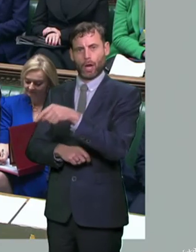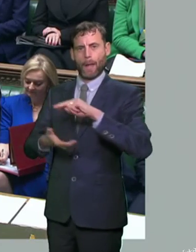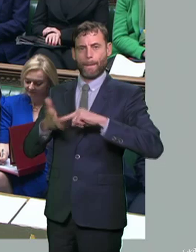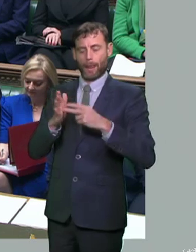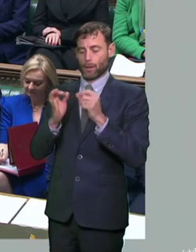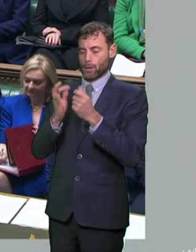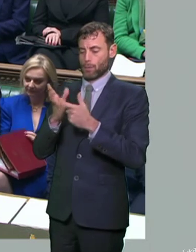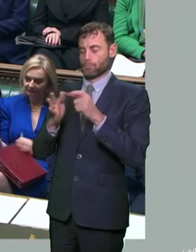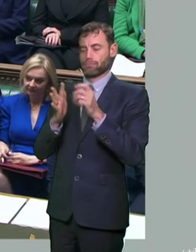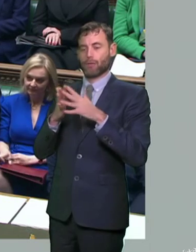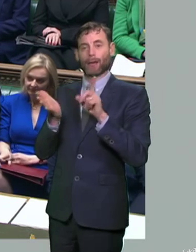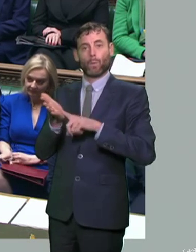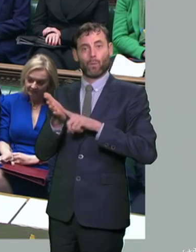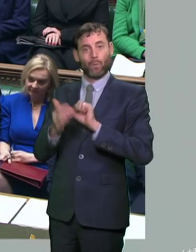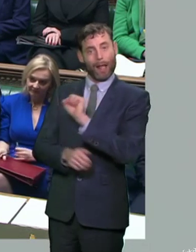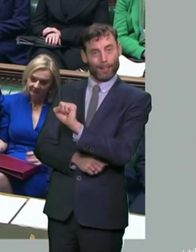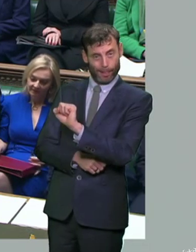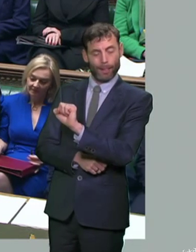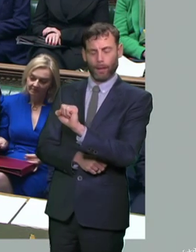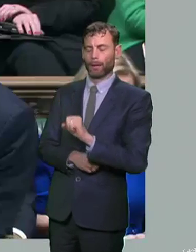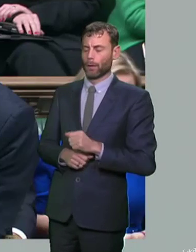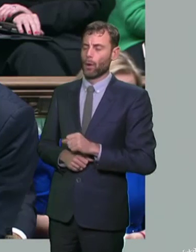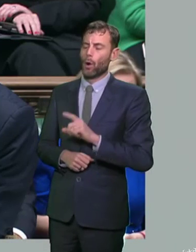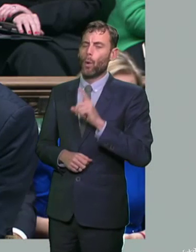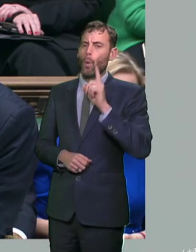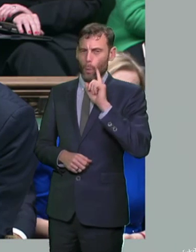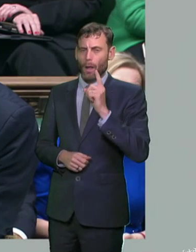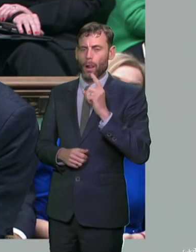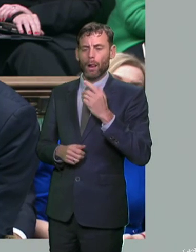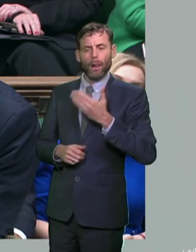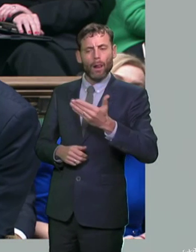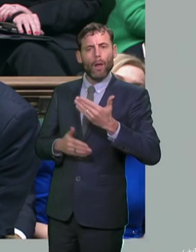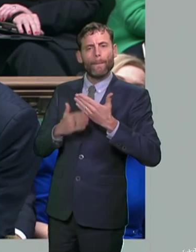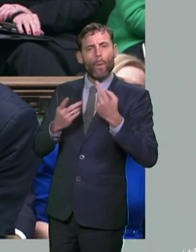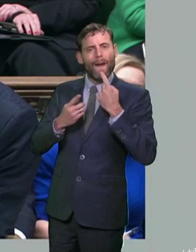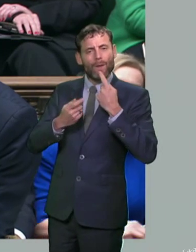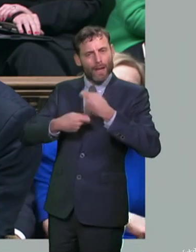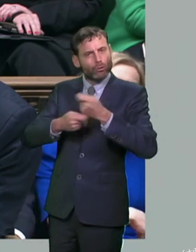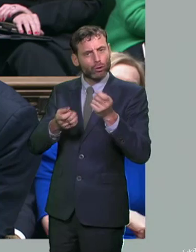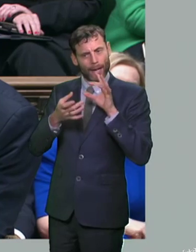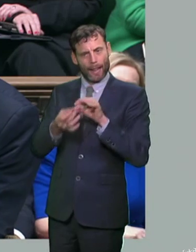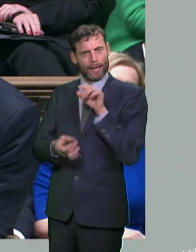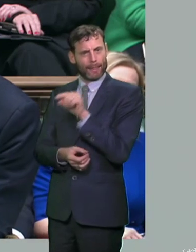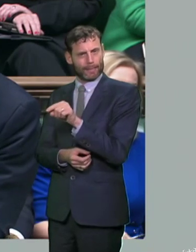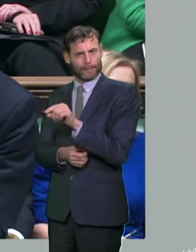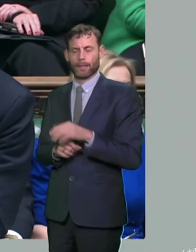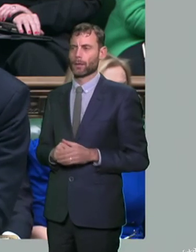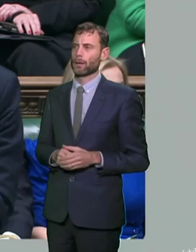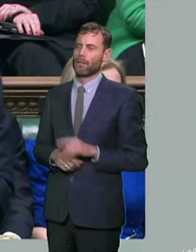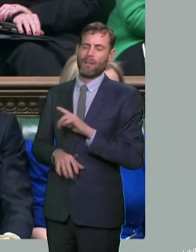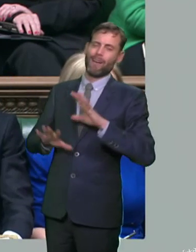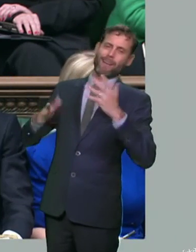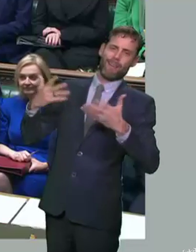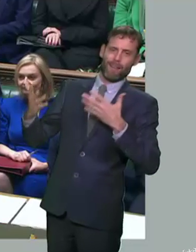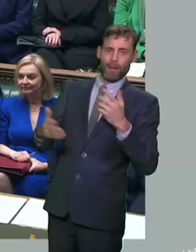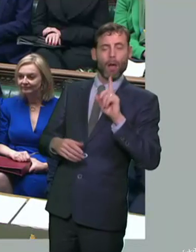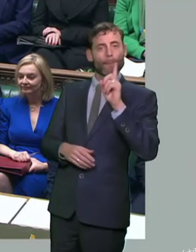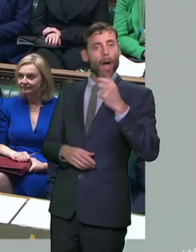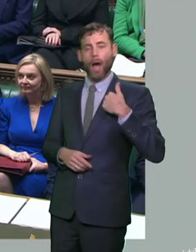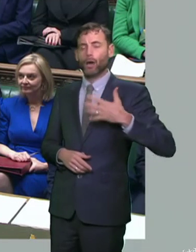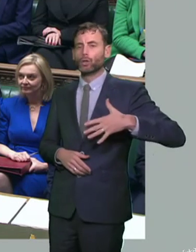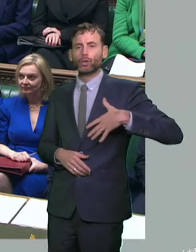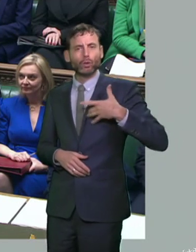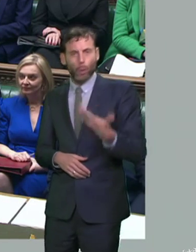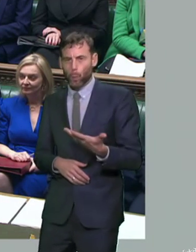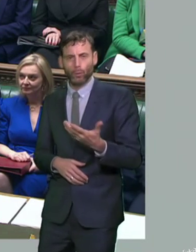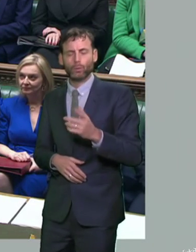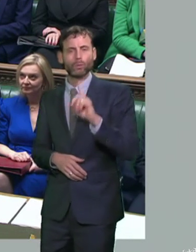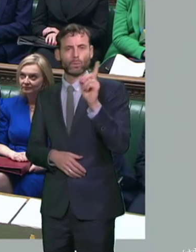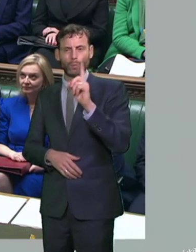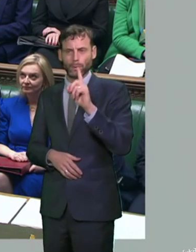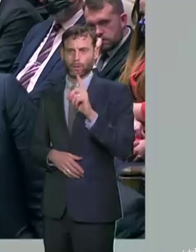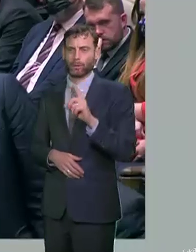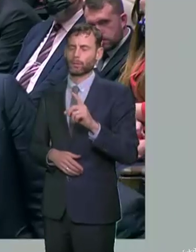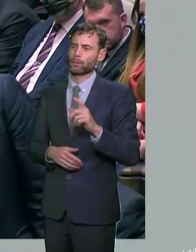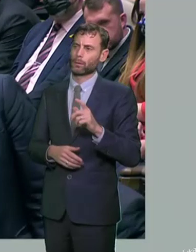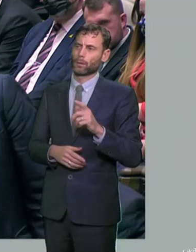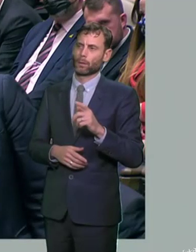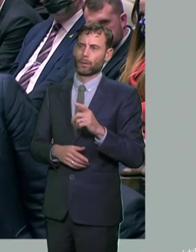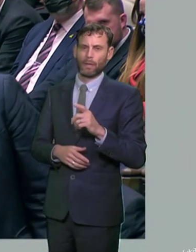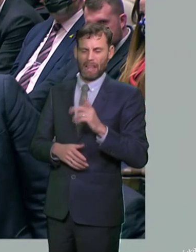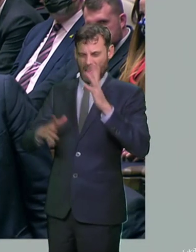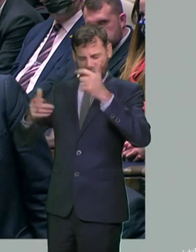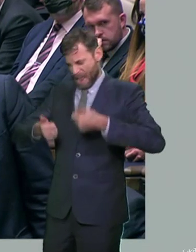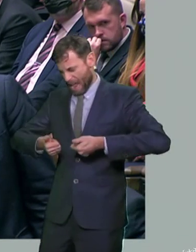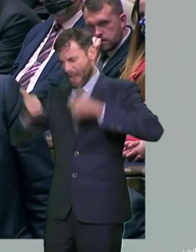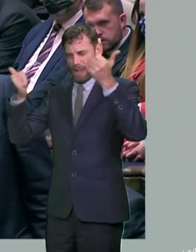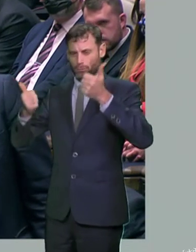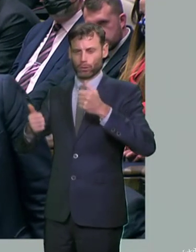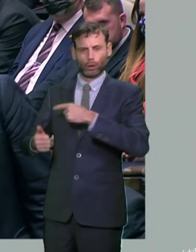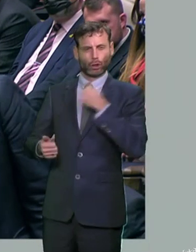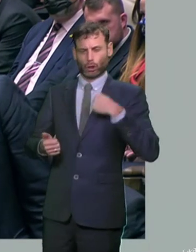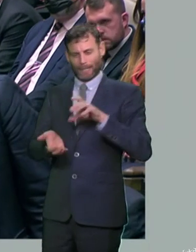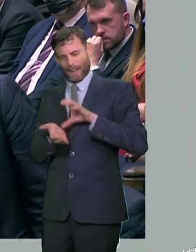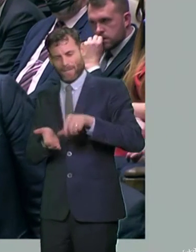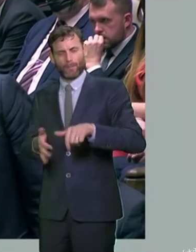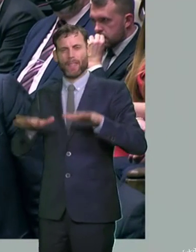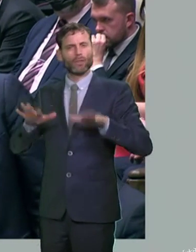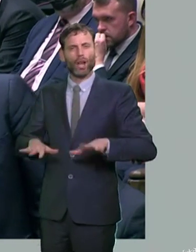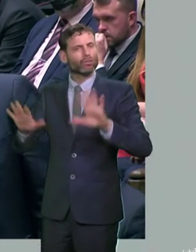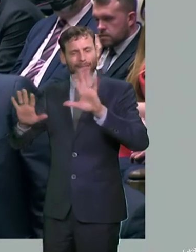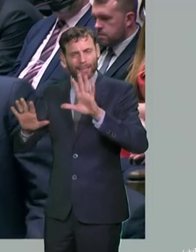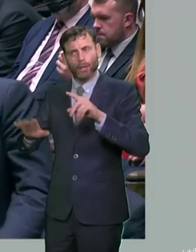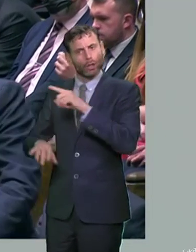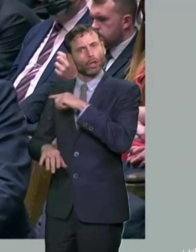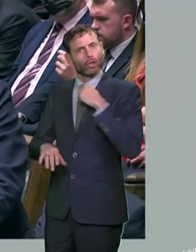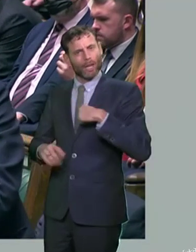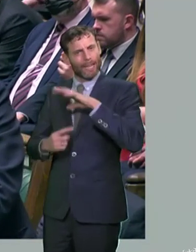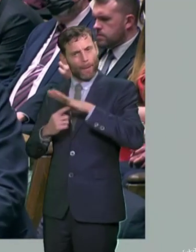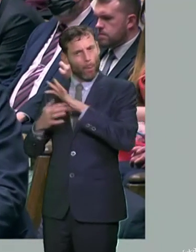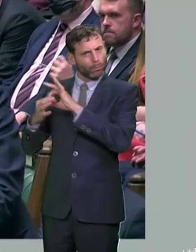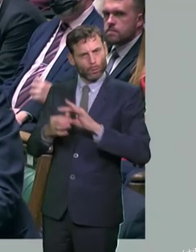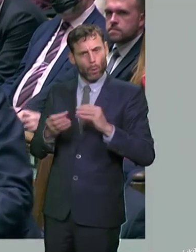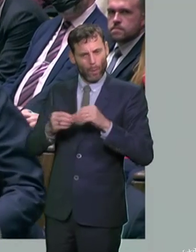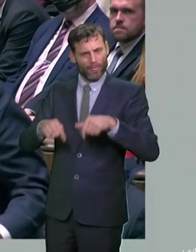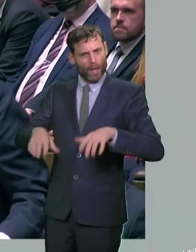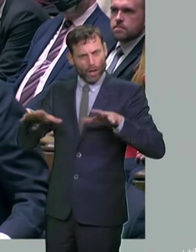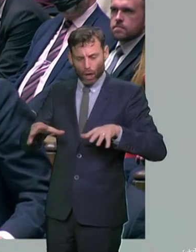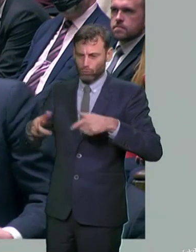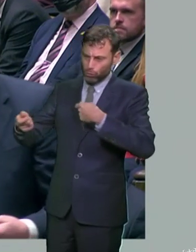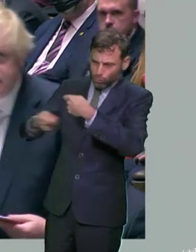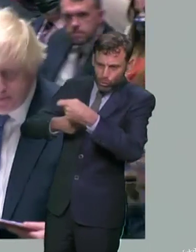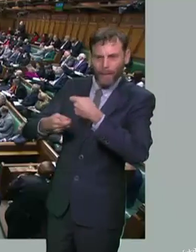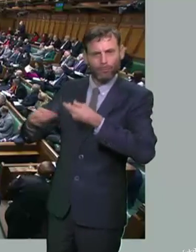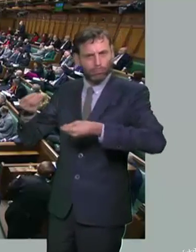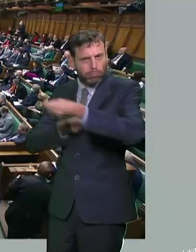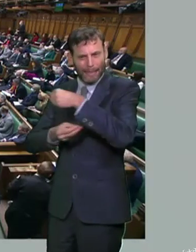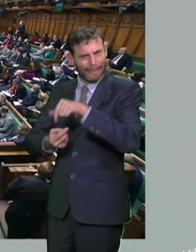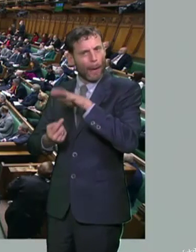On Bradwell, there will be more information forthcoming— What I do not want to do is pitchfork away wantonly all Chinese investment in this country, or minimise the importance to this country of having a trading relationship with China.